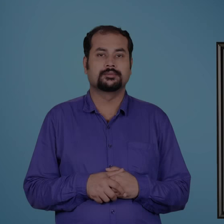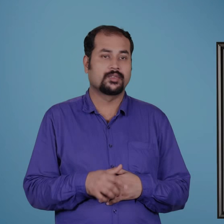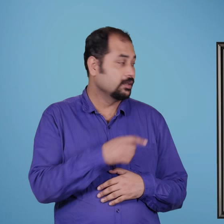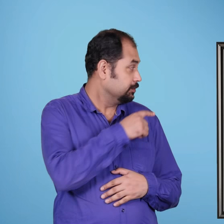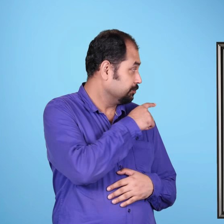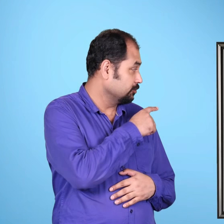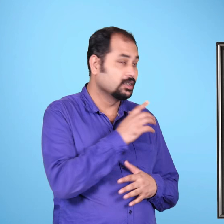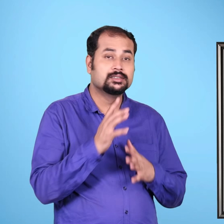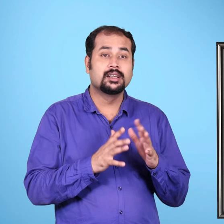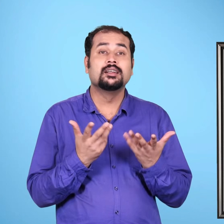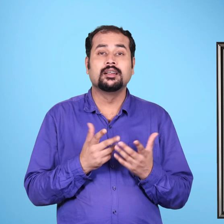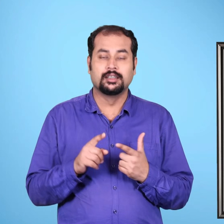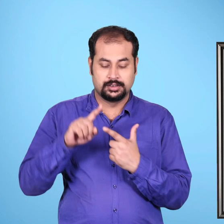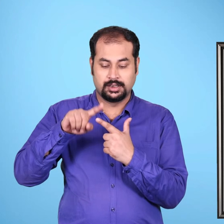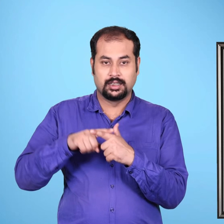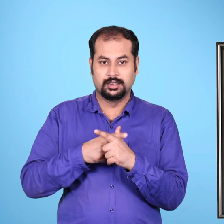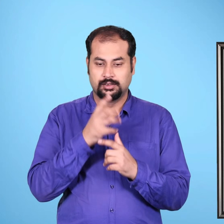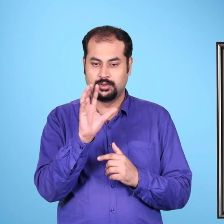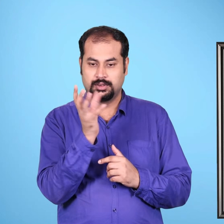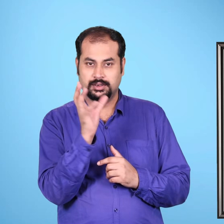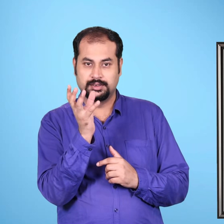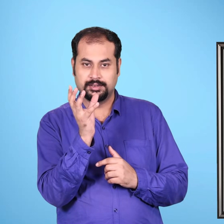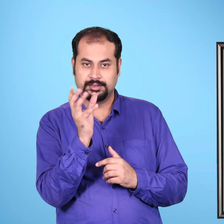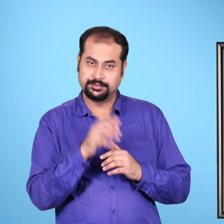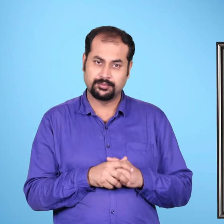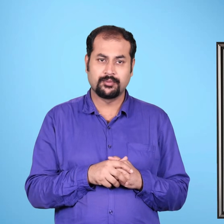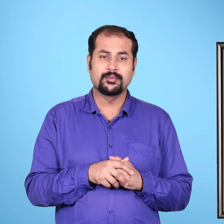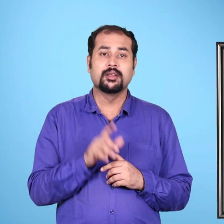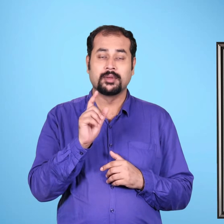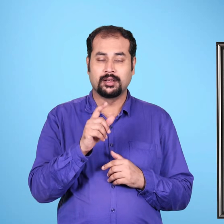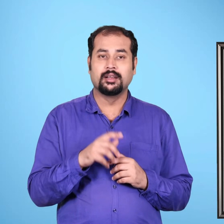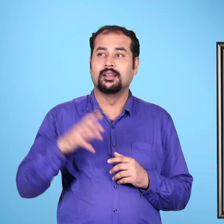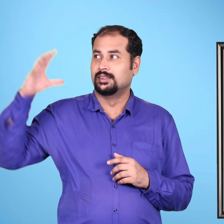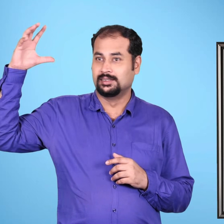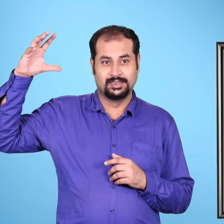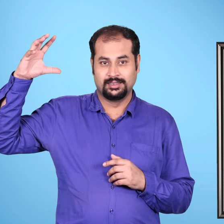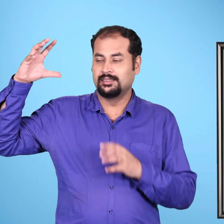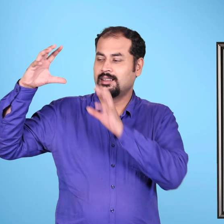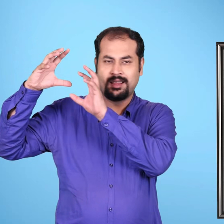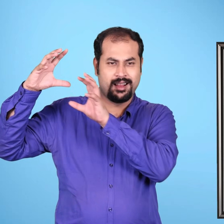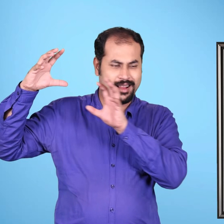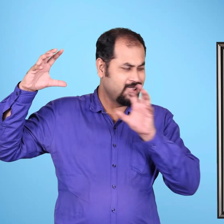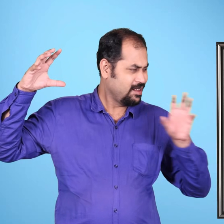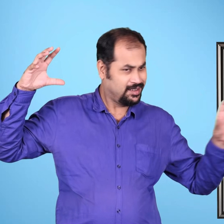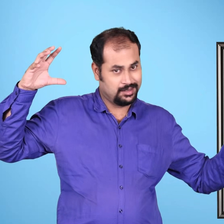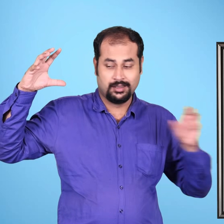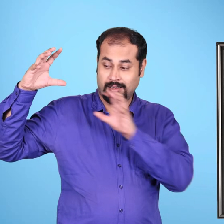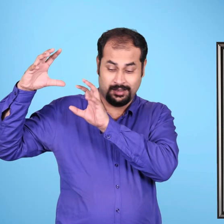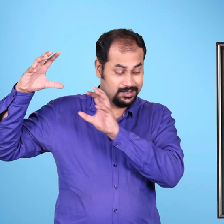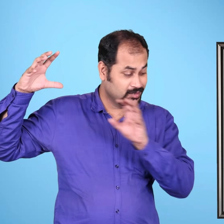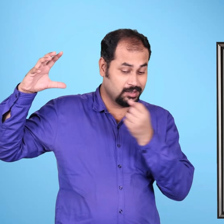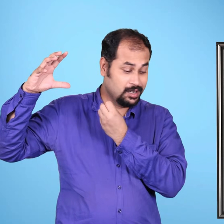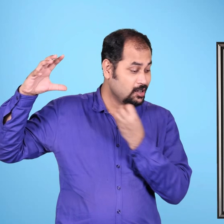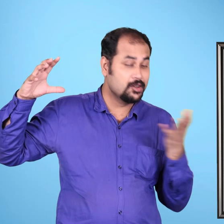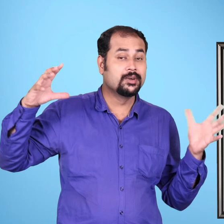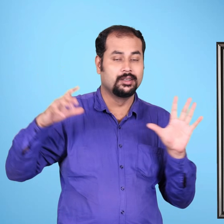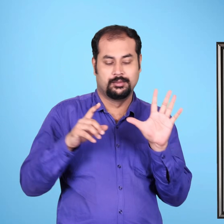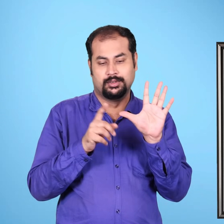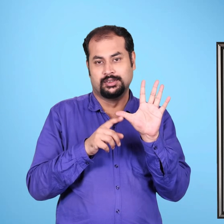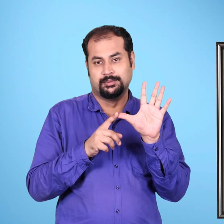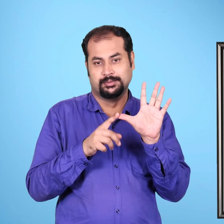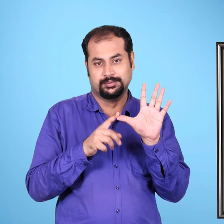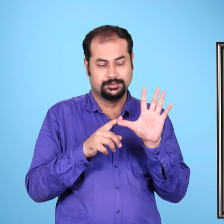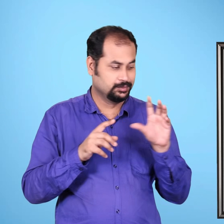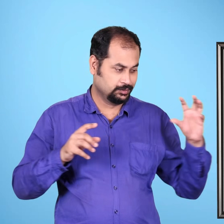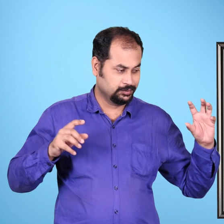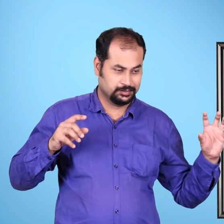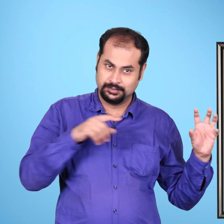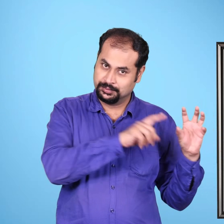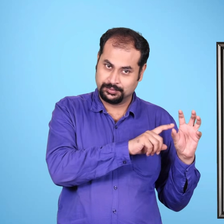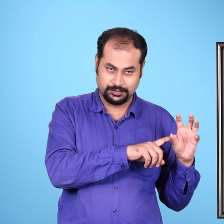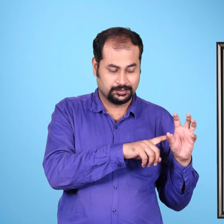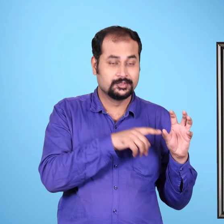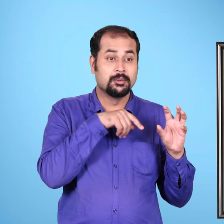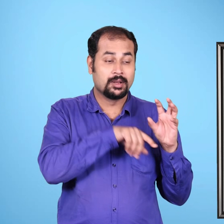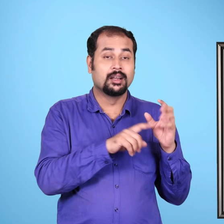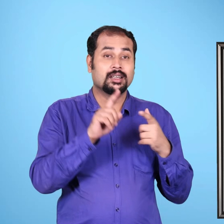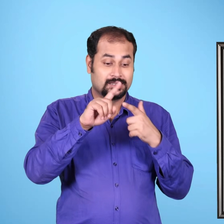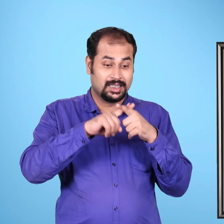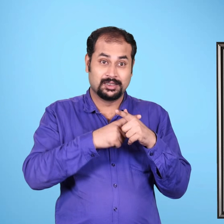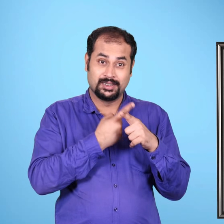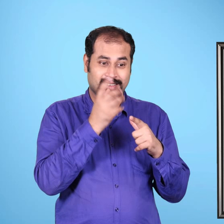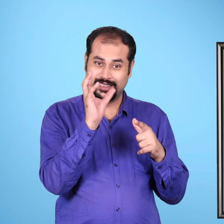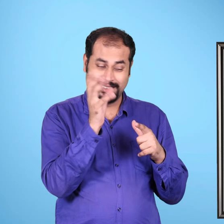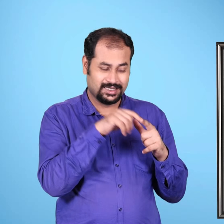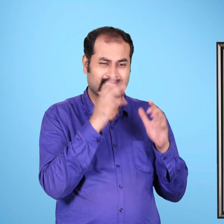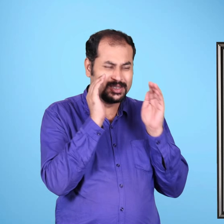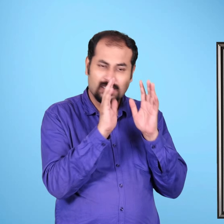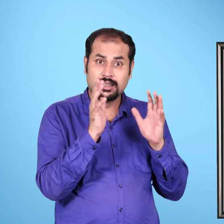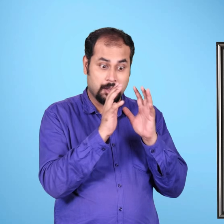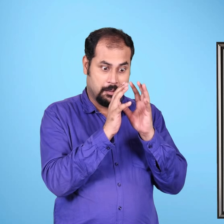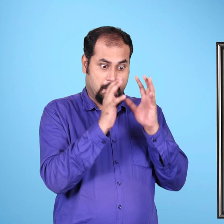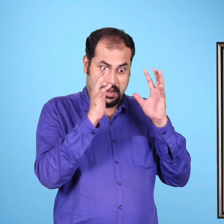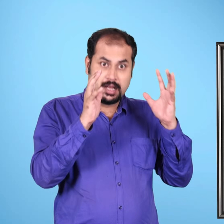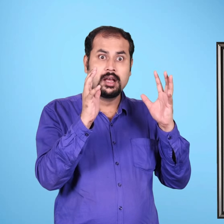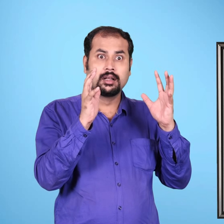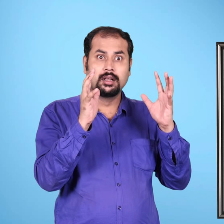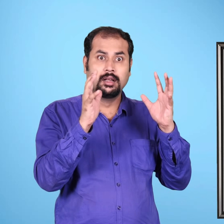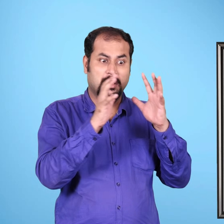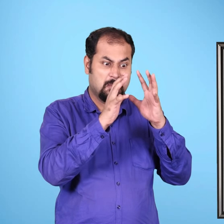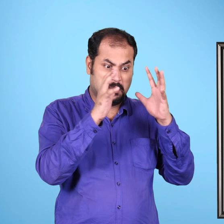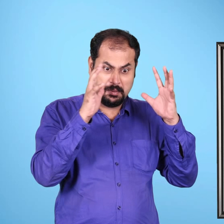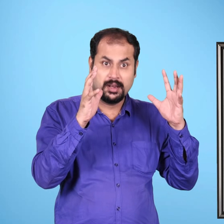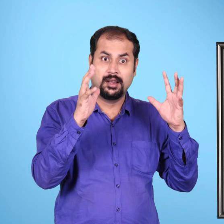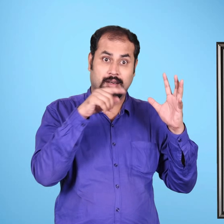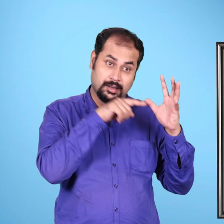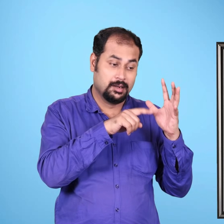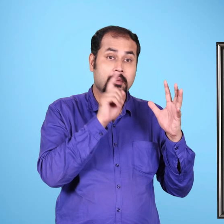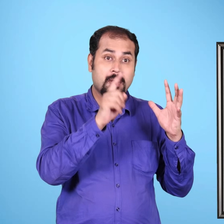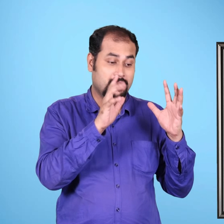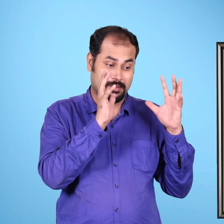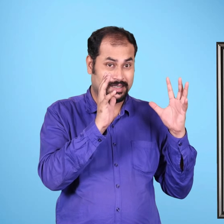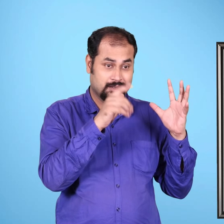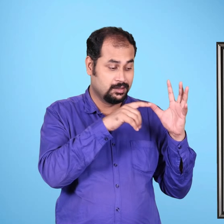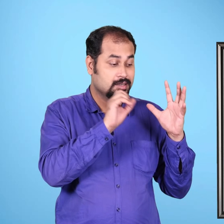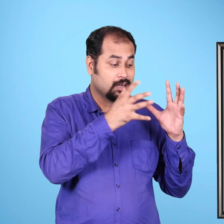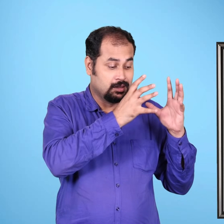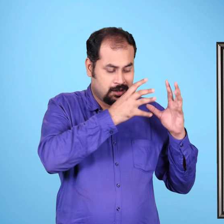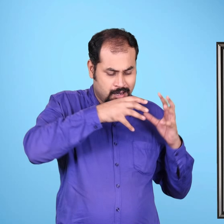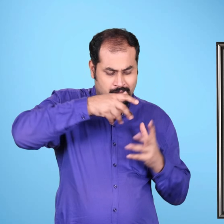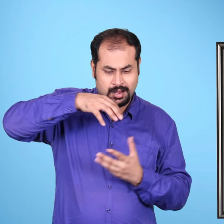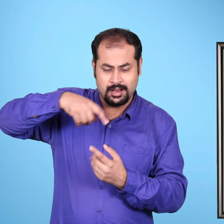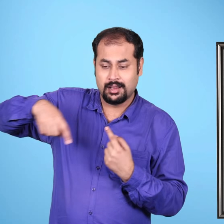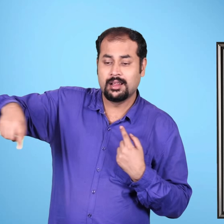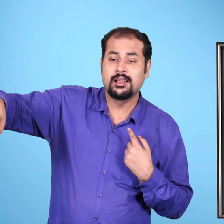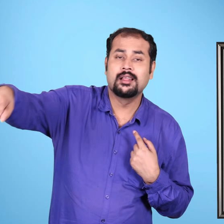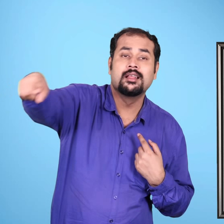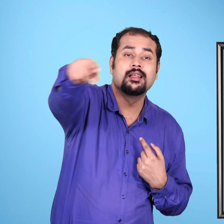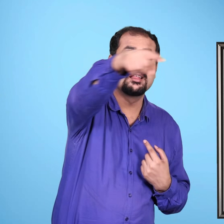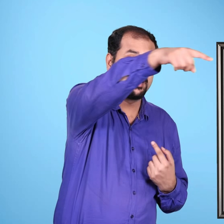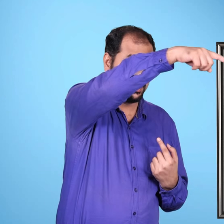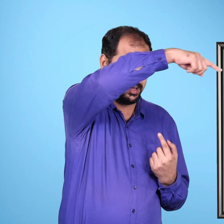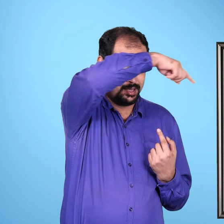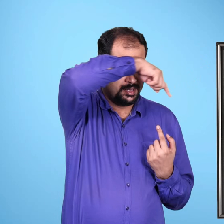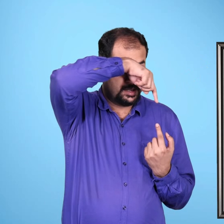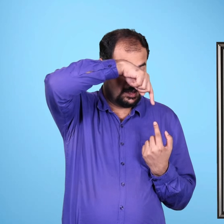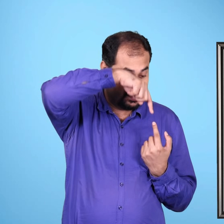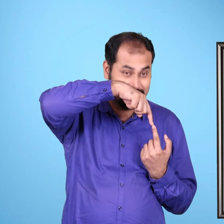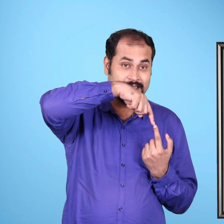This sign refers to Jupiter. Jupiter is the largest planet in our solar system. It is the fifth planet from the sun. It takes around 12 years to make one revolution